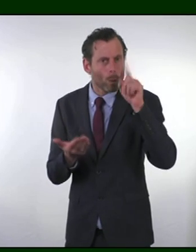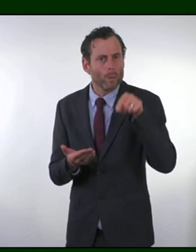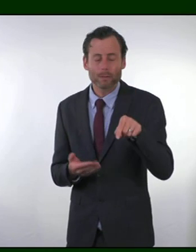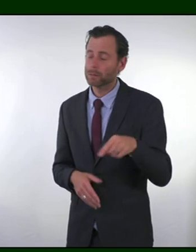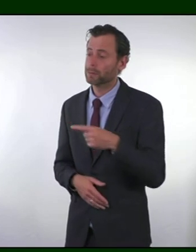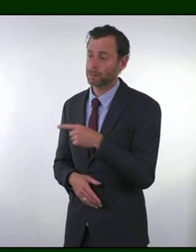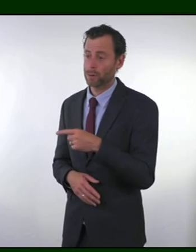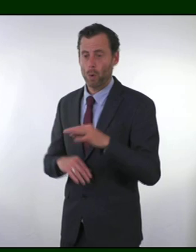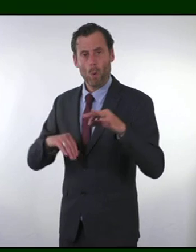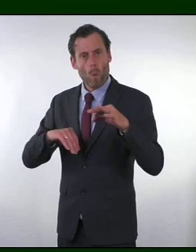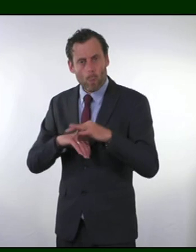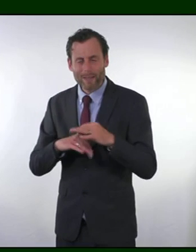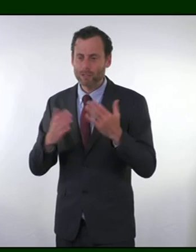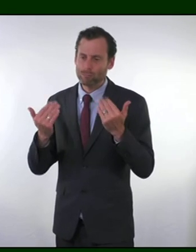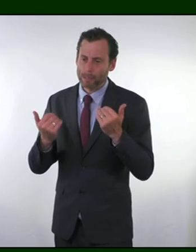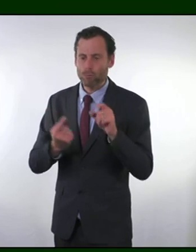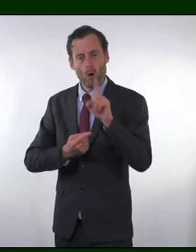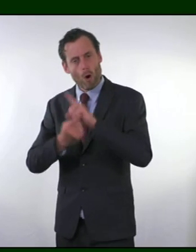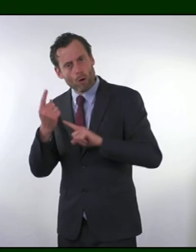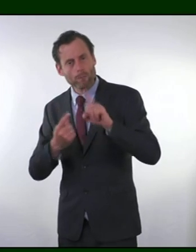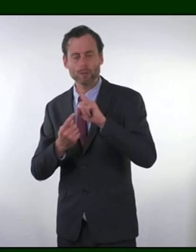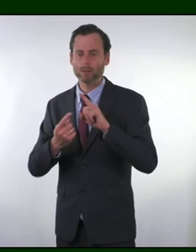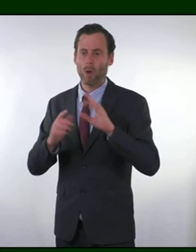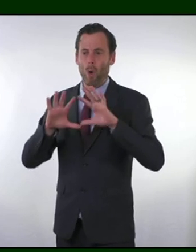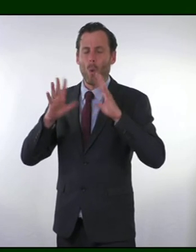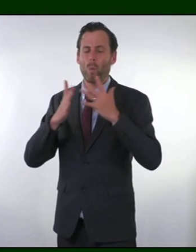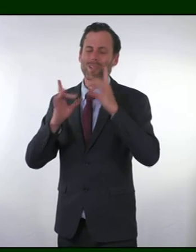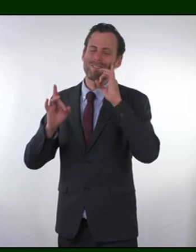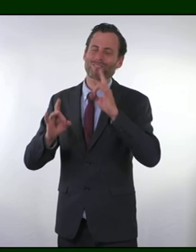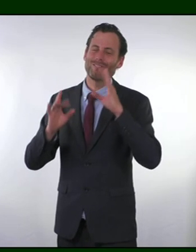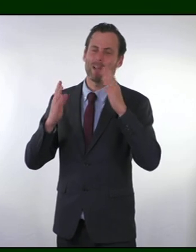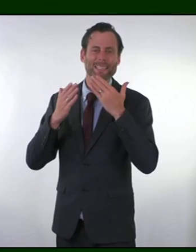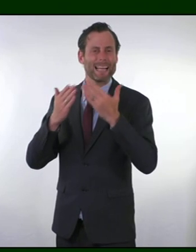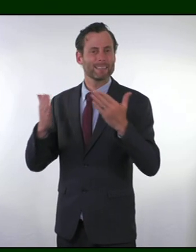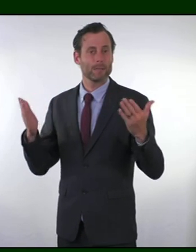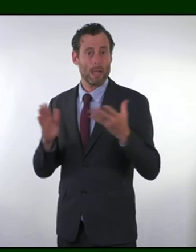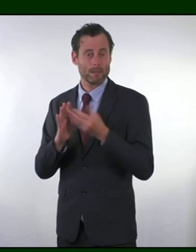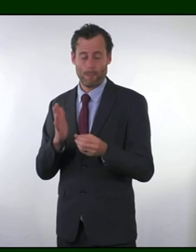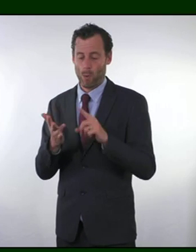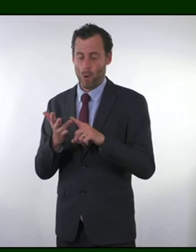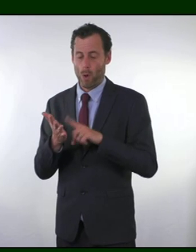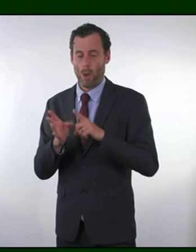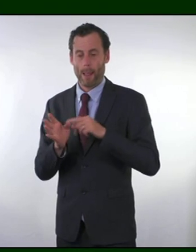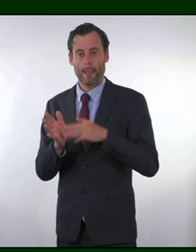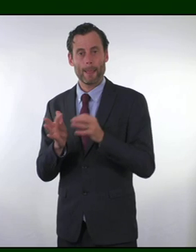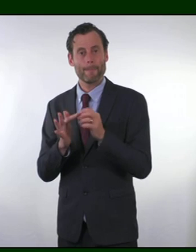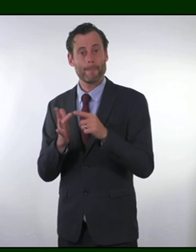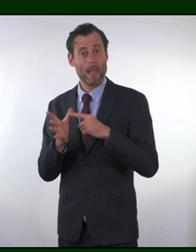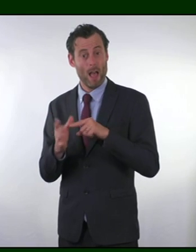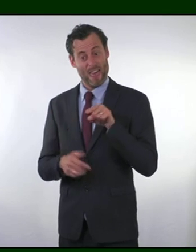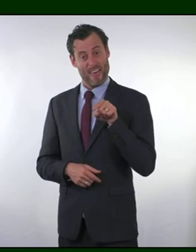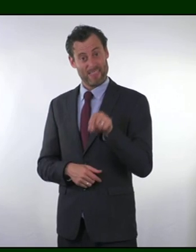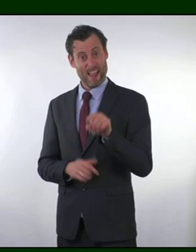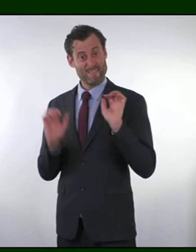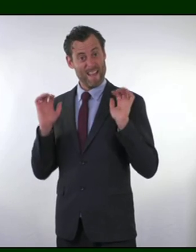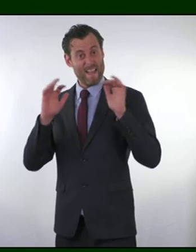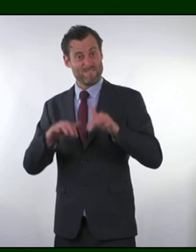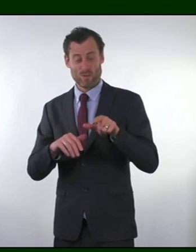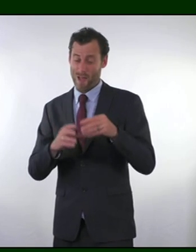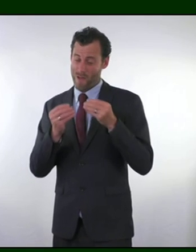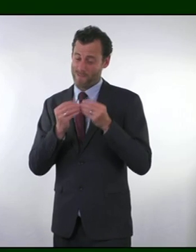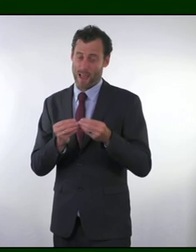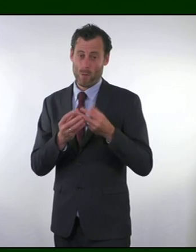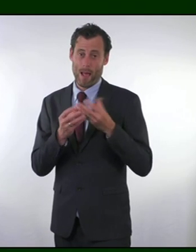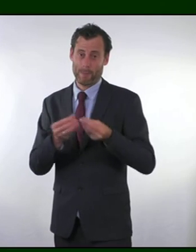From wedding receptions and conferences to world-famous exhibition centres, such as Olympia in my constituency, events make a £70 billion contribution to the economy.